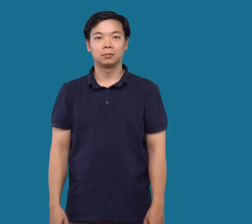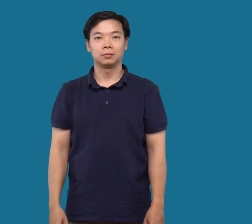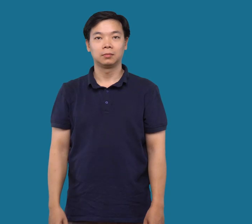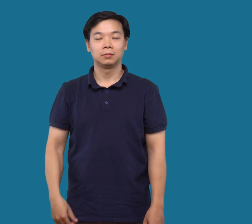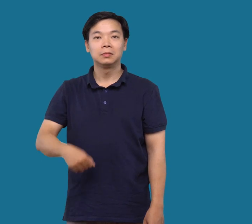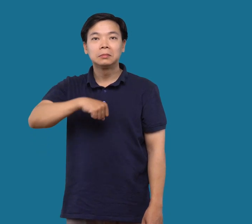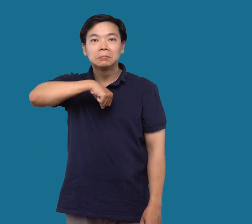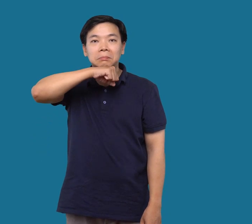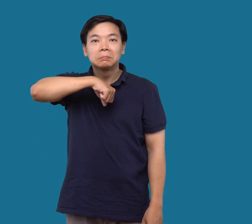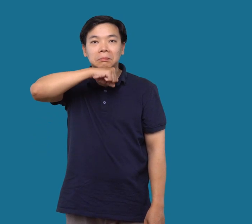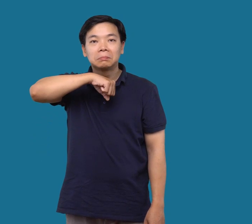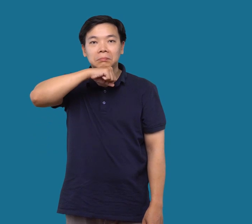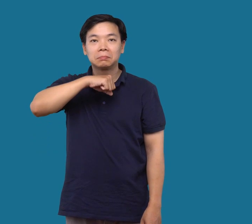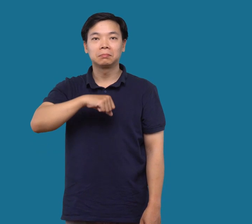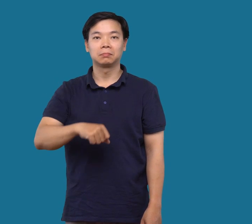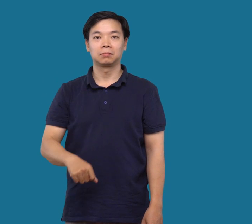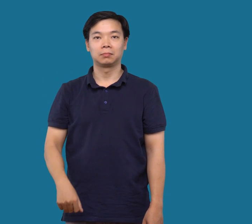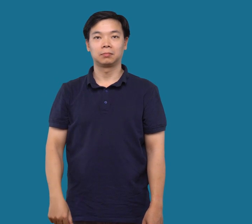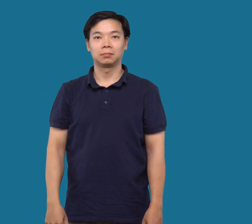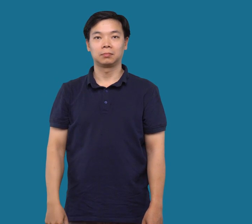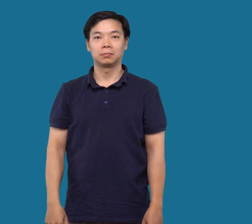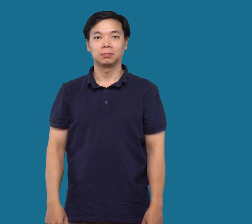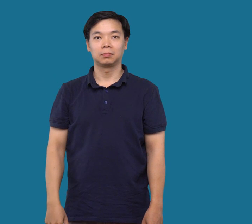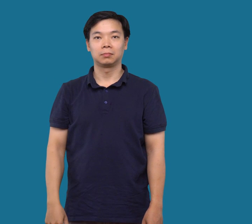sắt